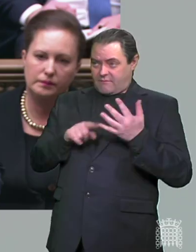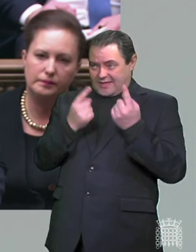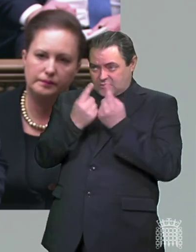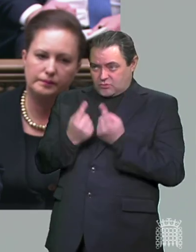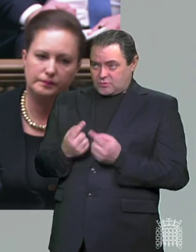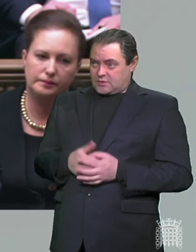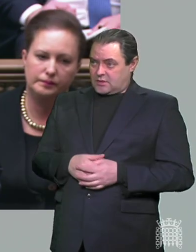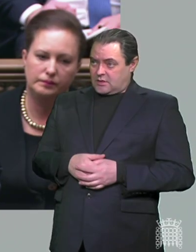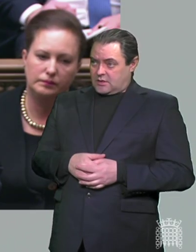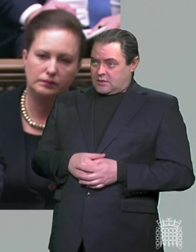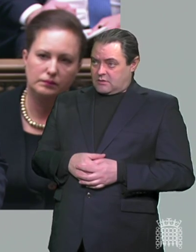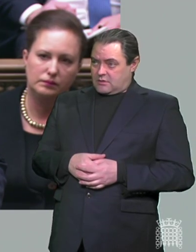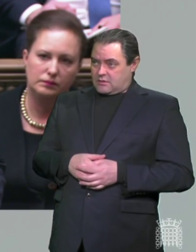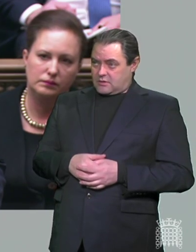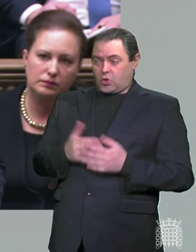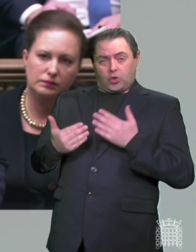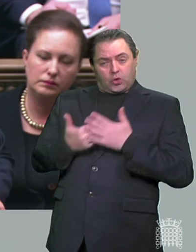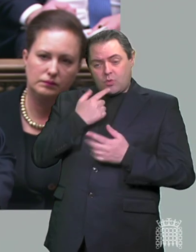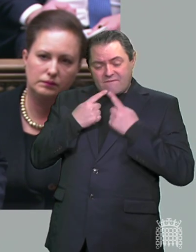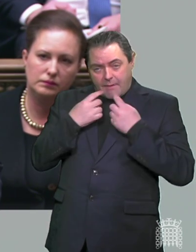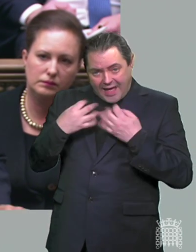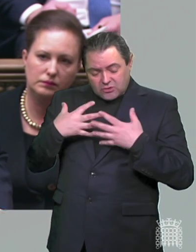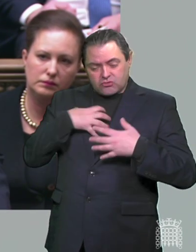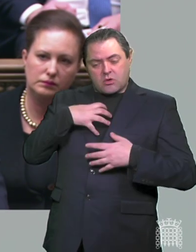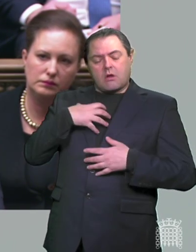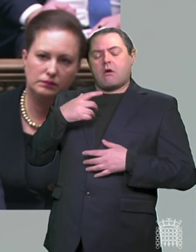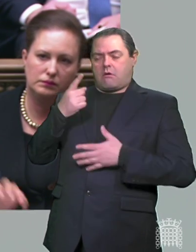The independent adviser has conducted his process.